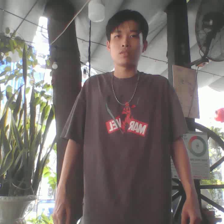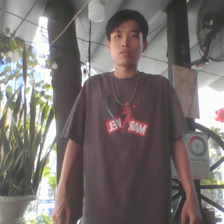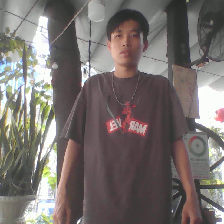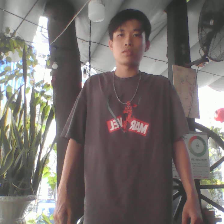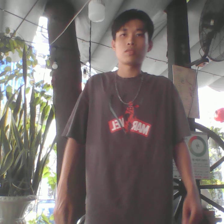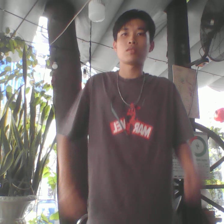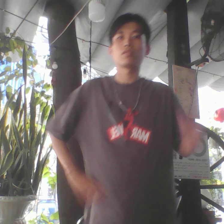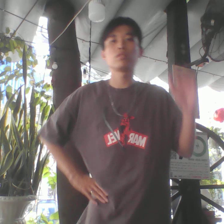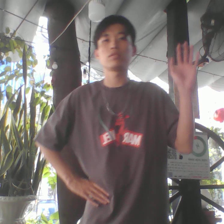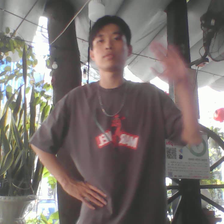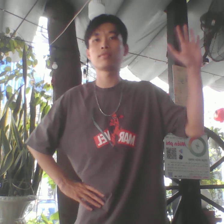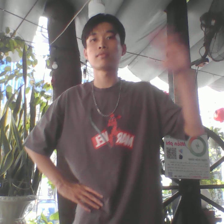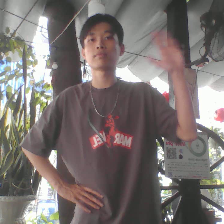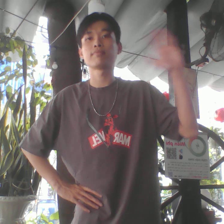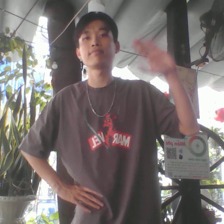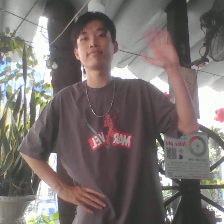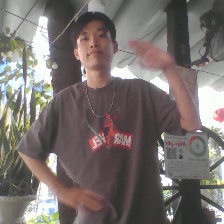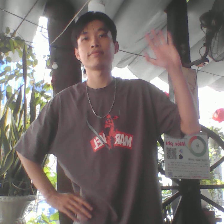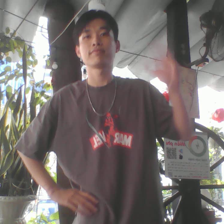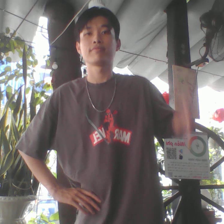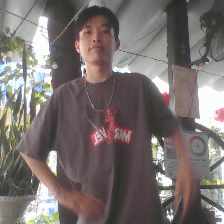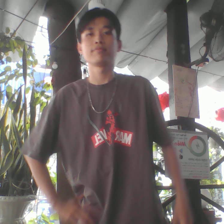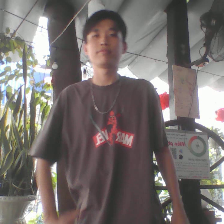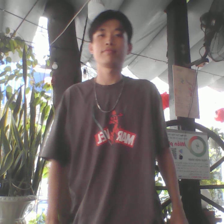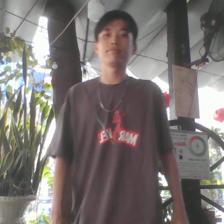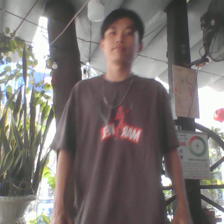xin chào